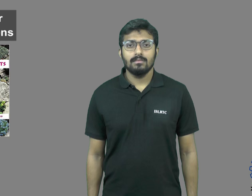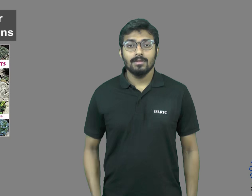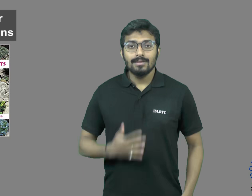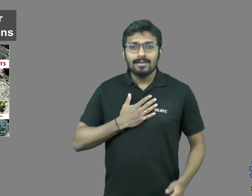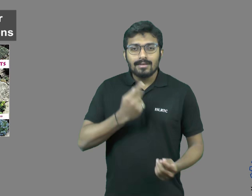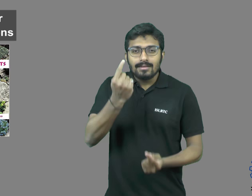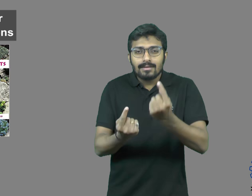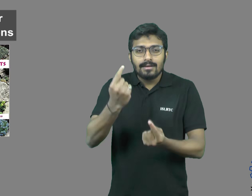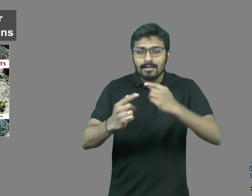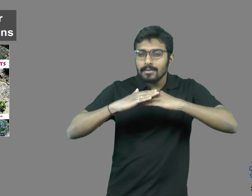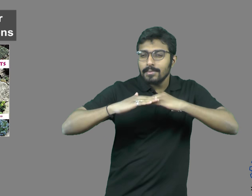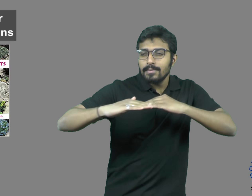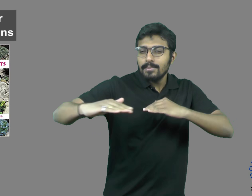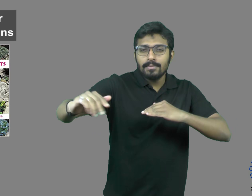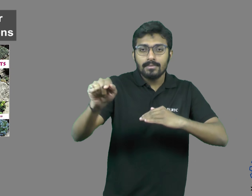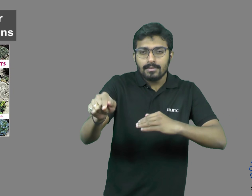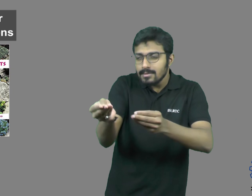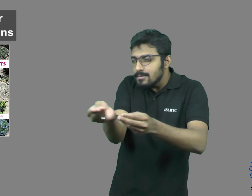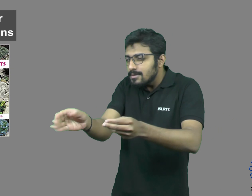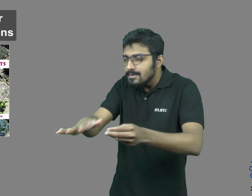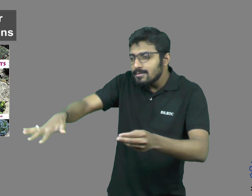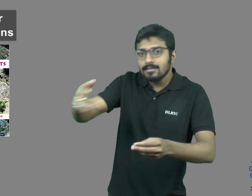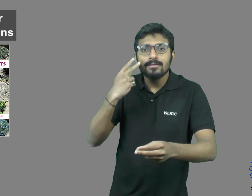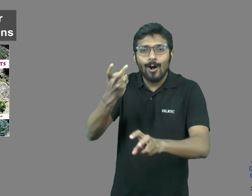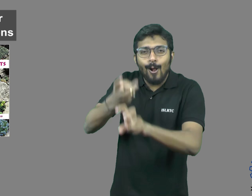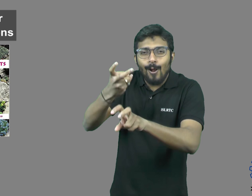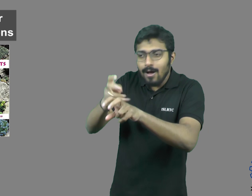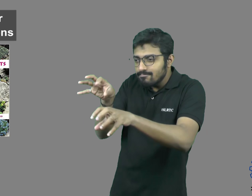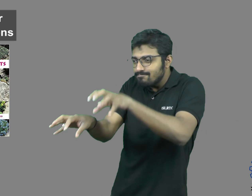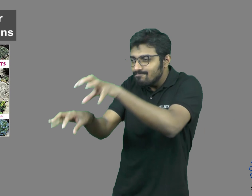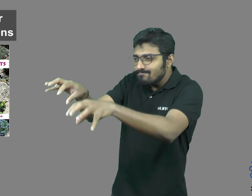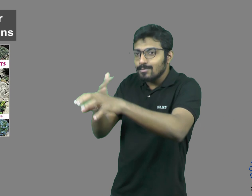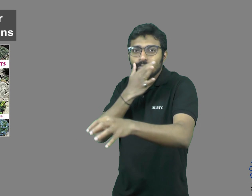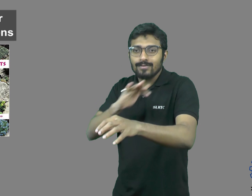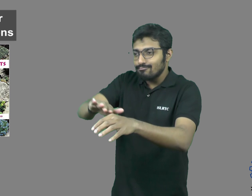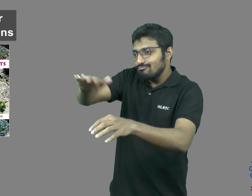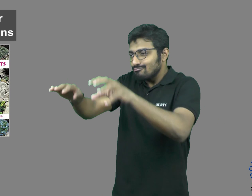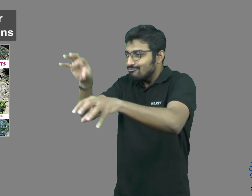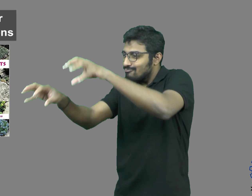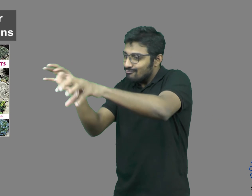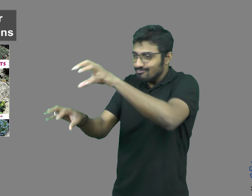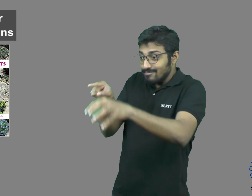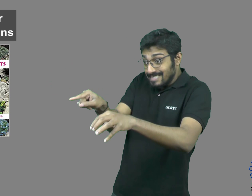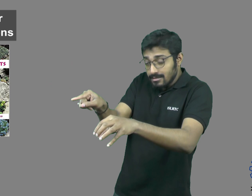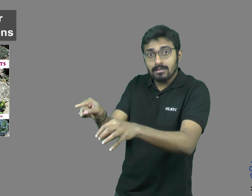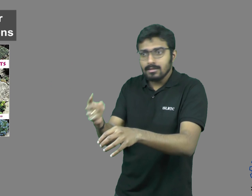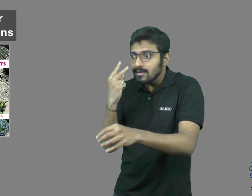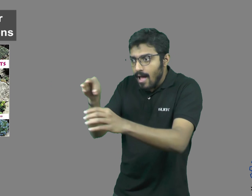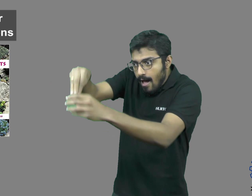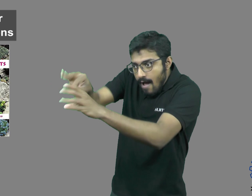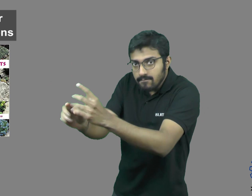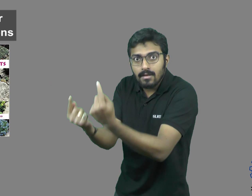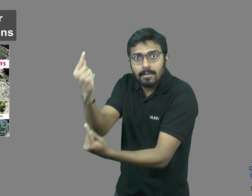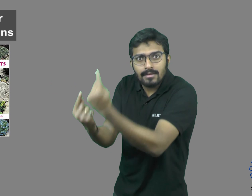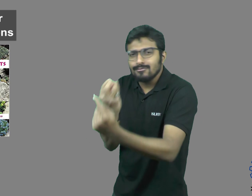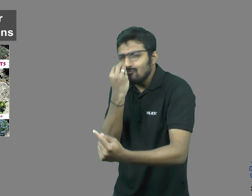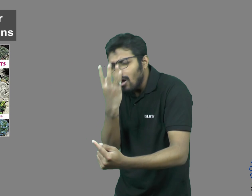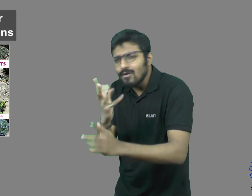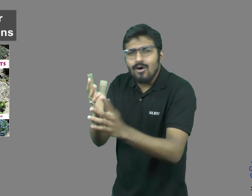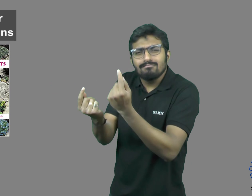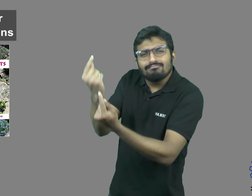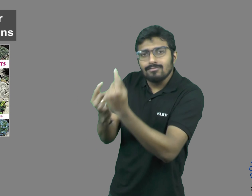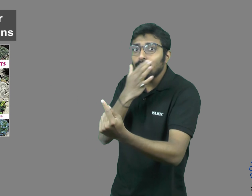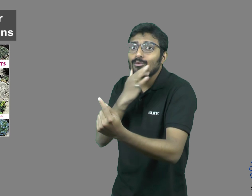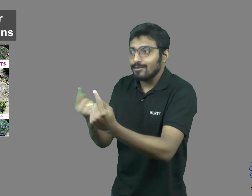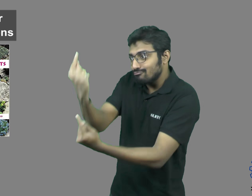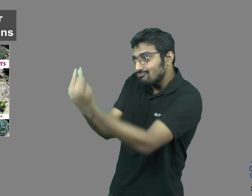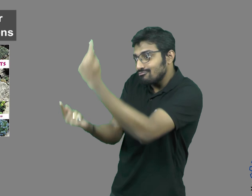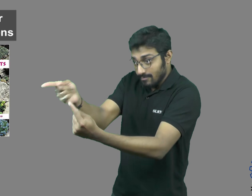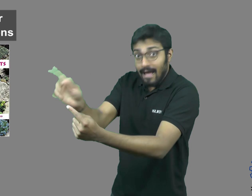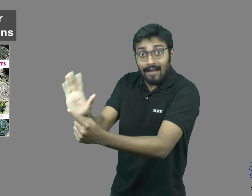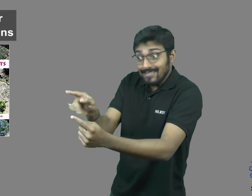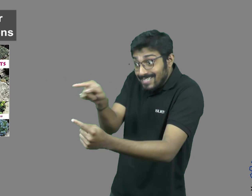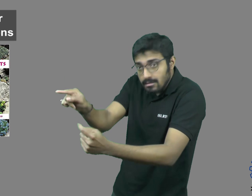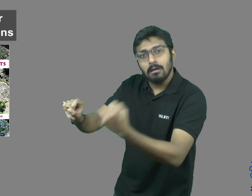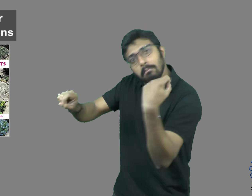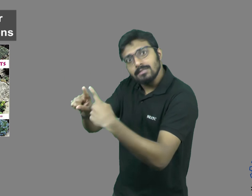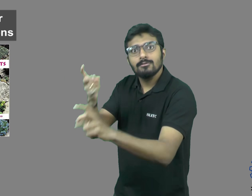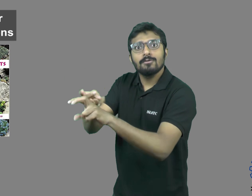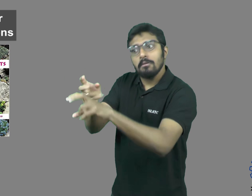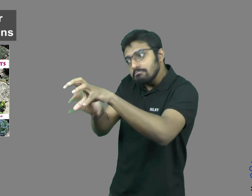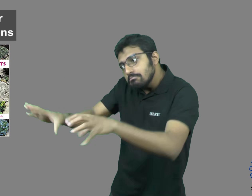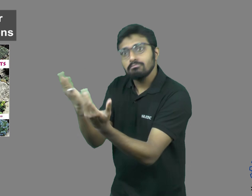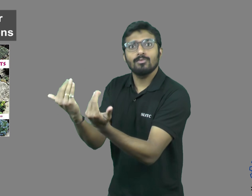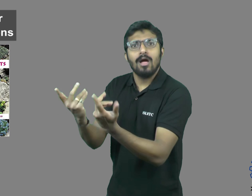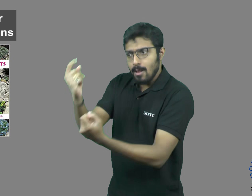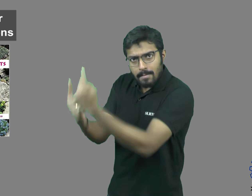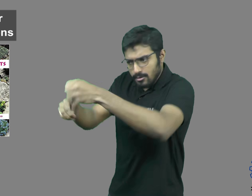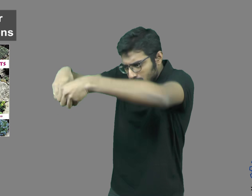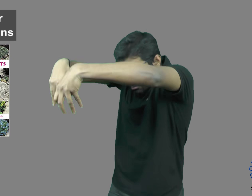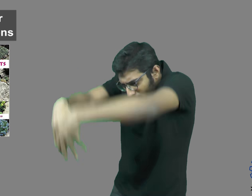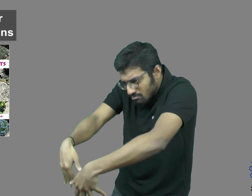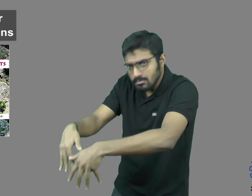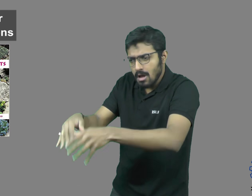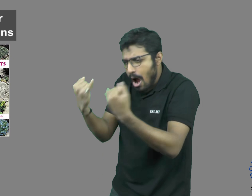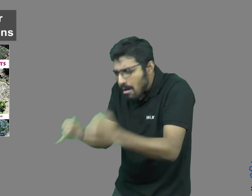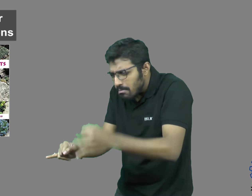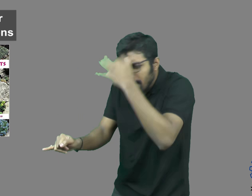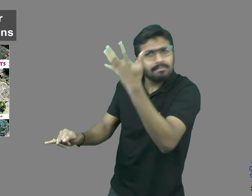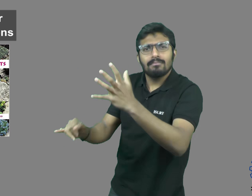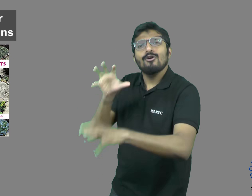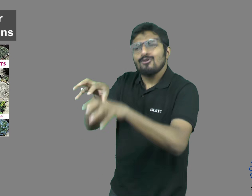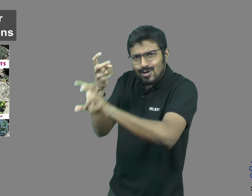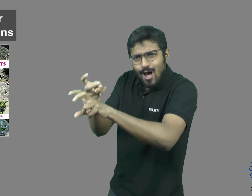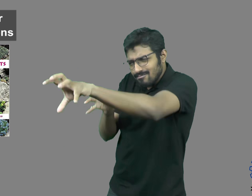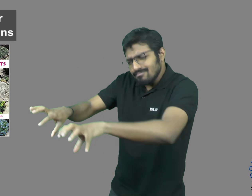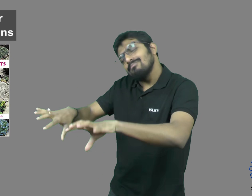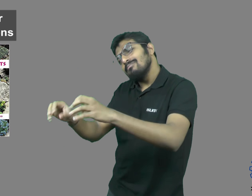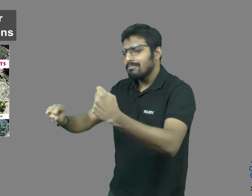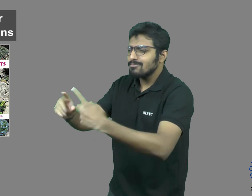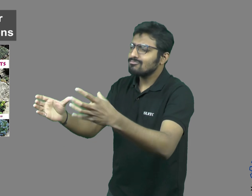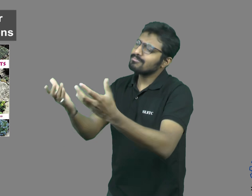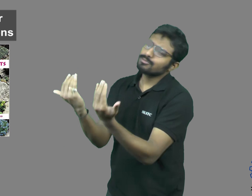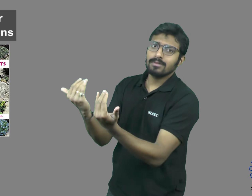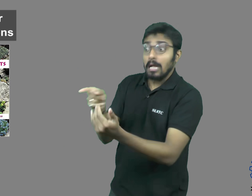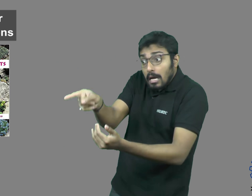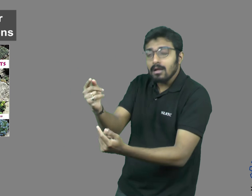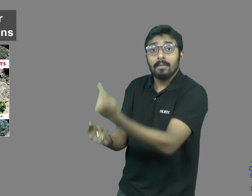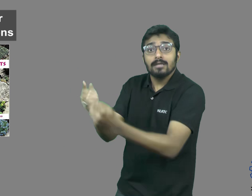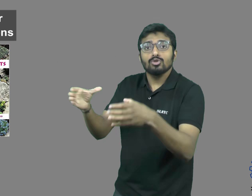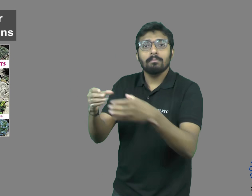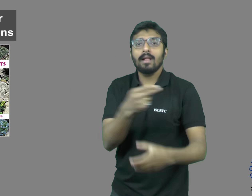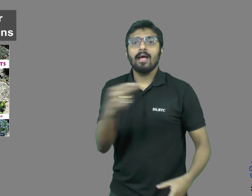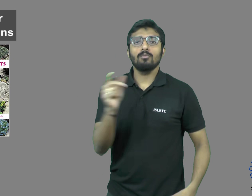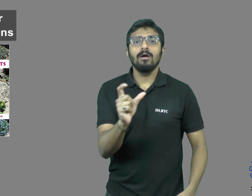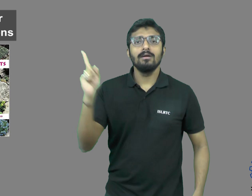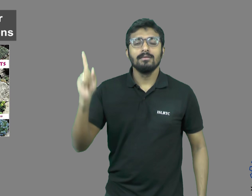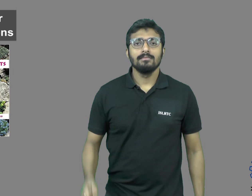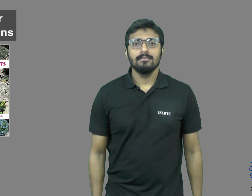Flower For Rock Gardens